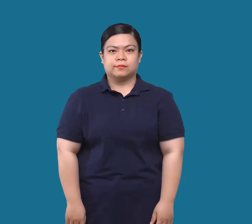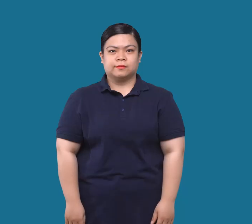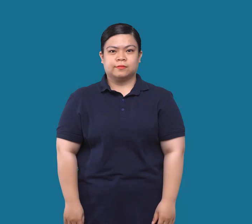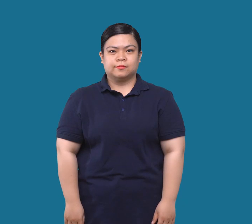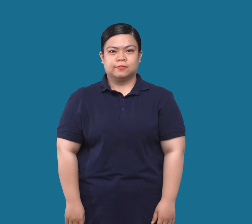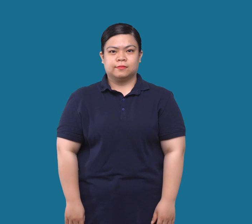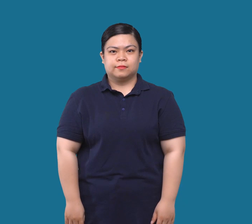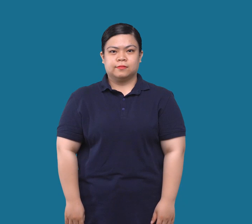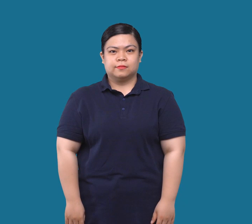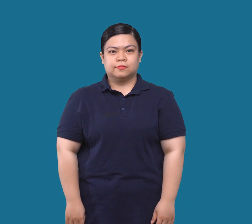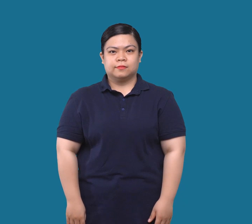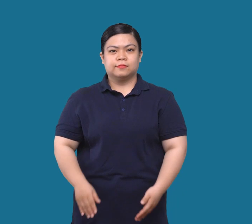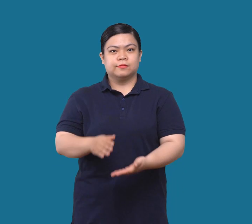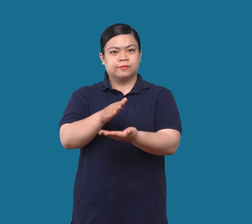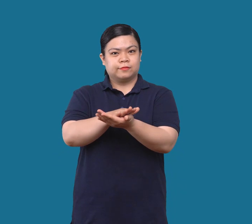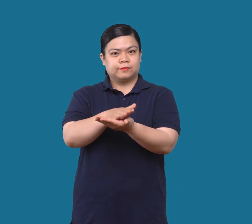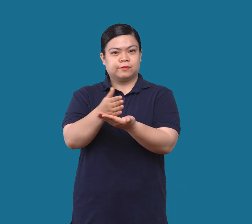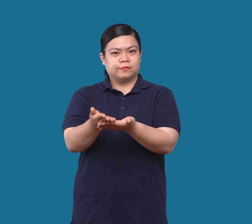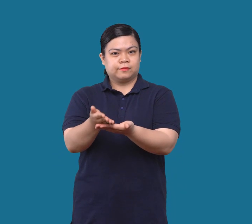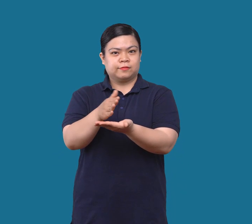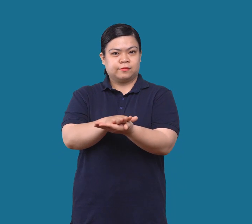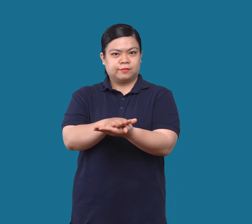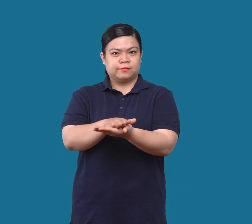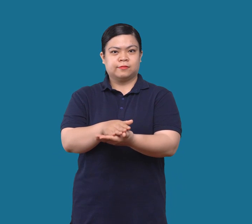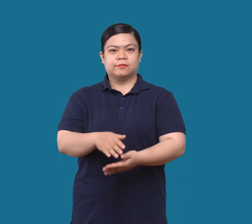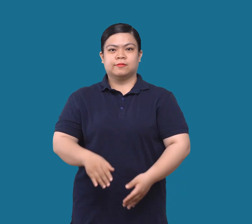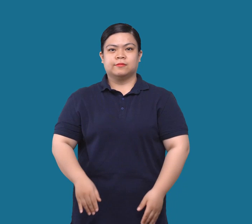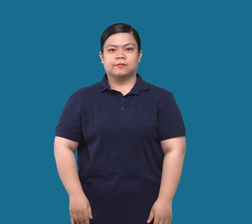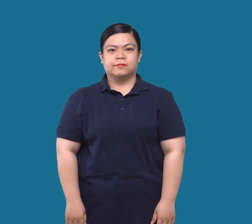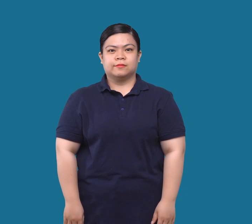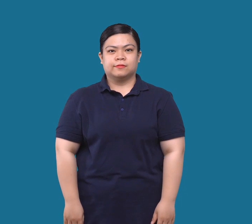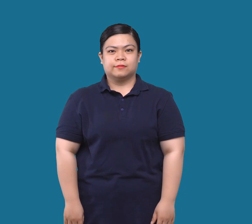Quảng Nam